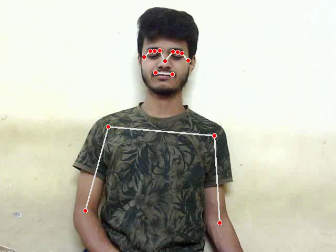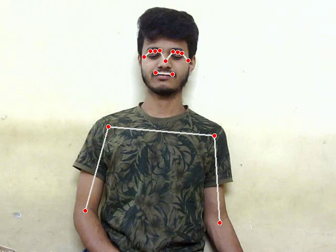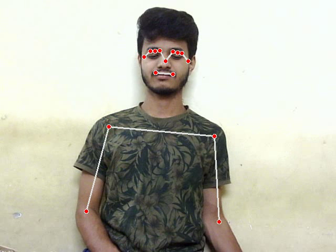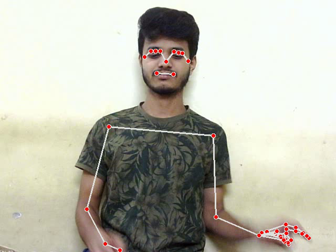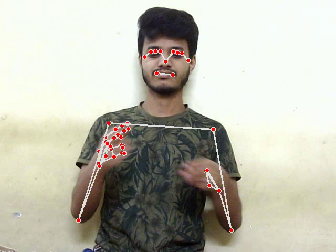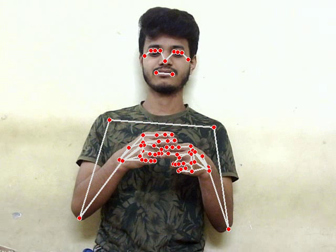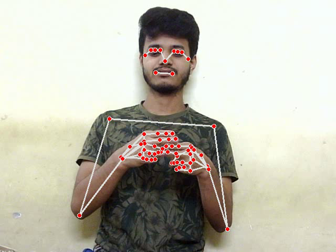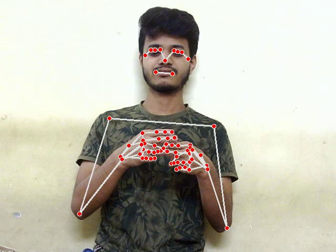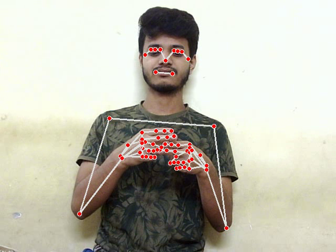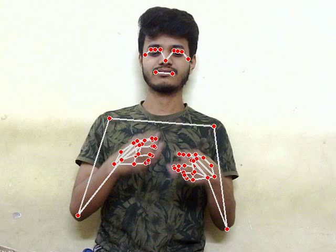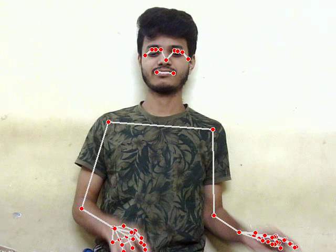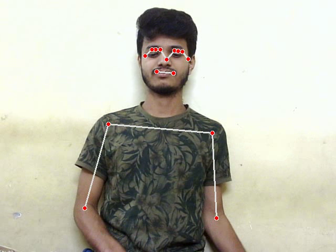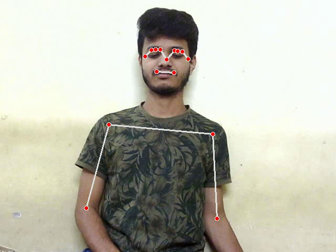name